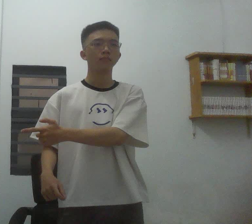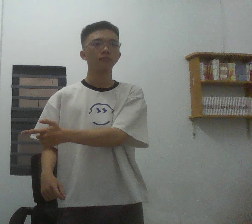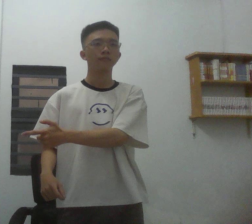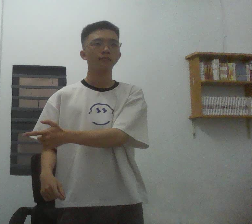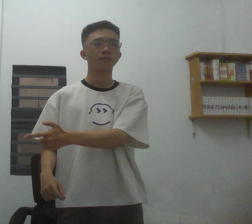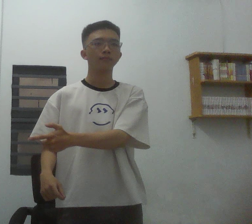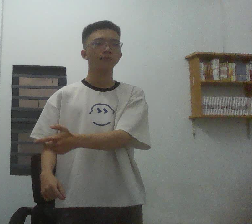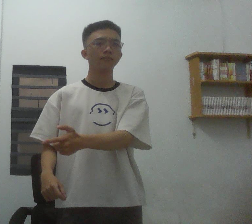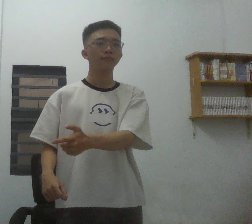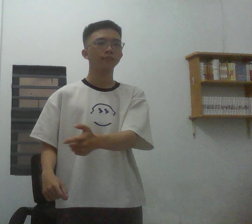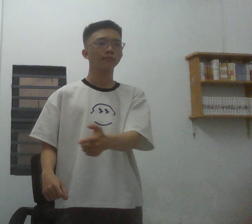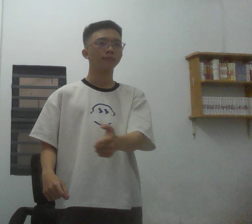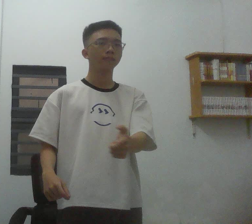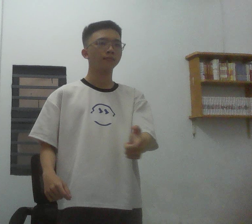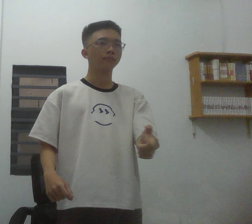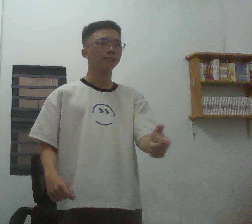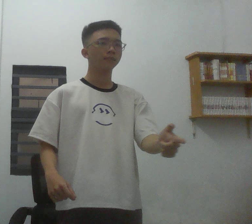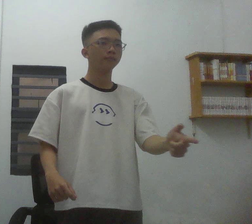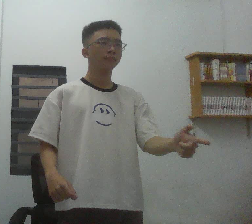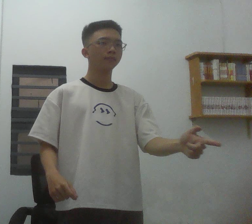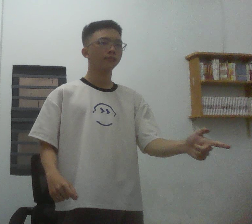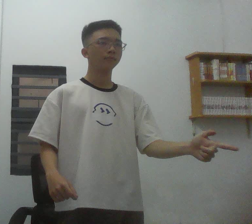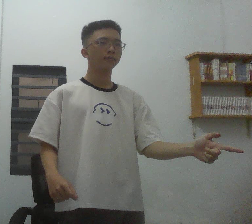cac ban